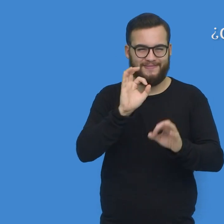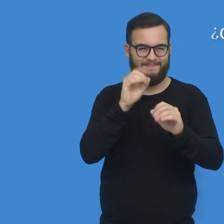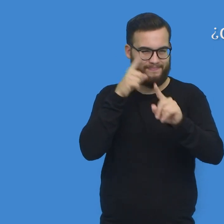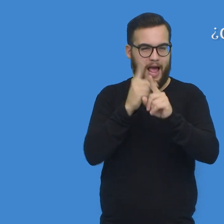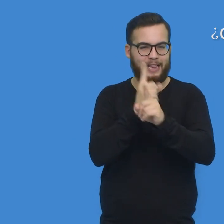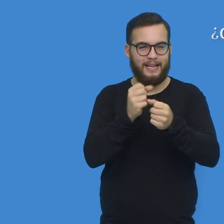objetivo